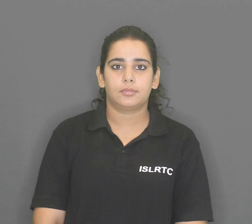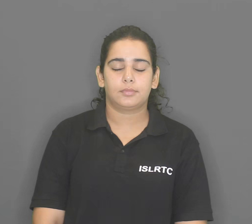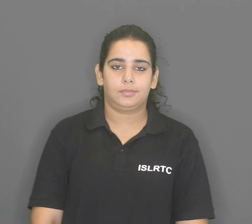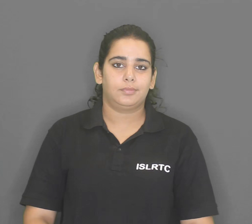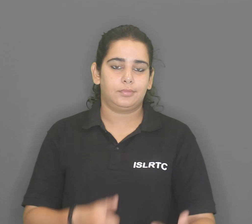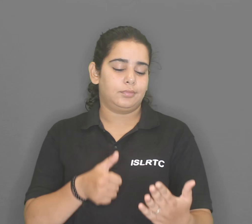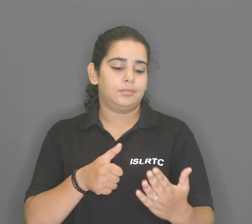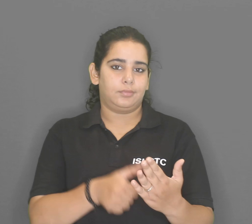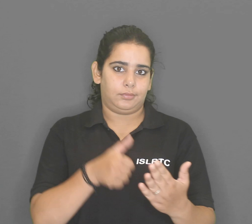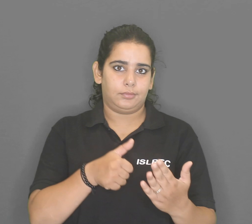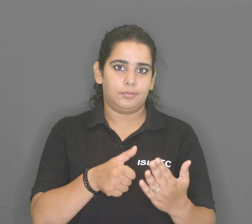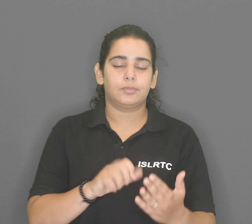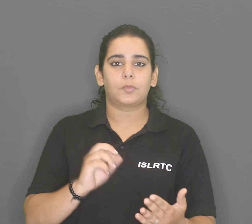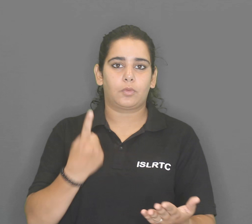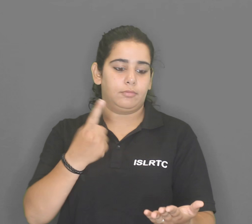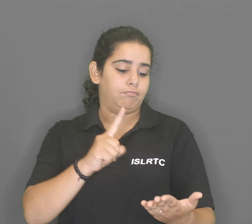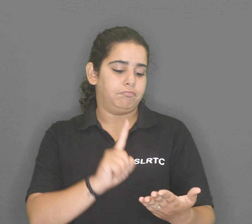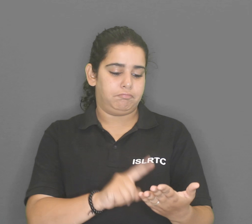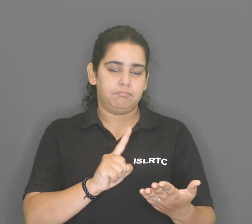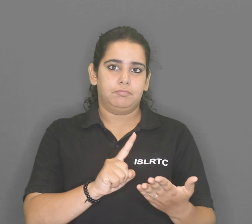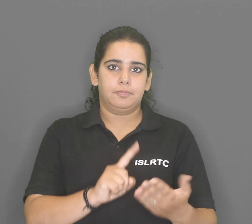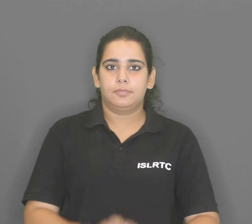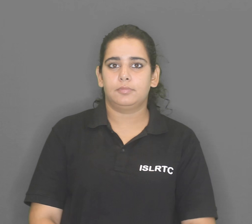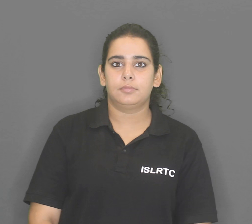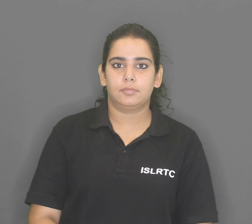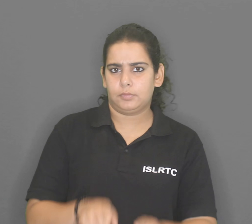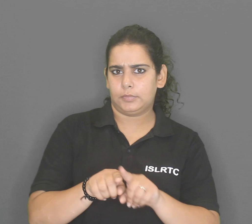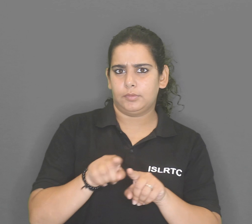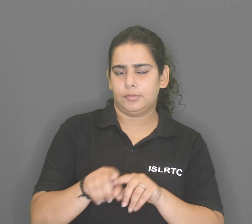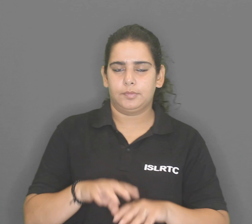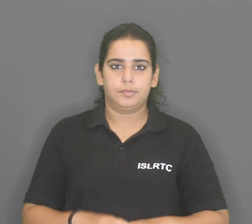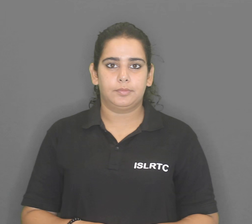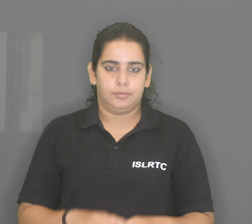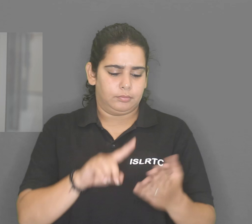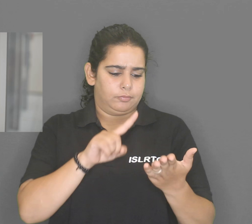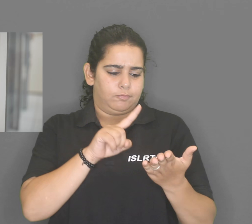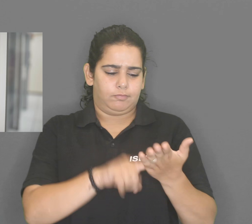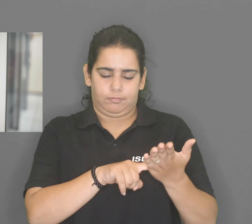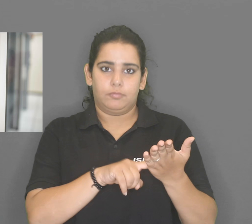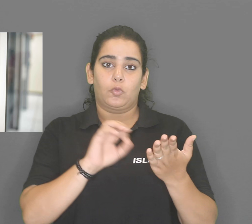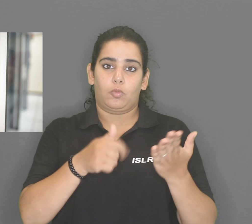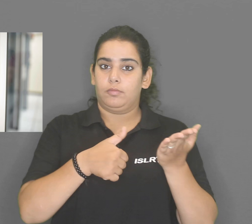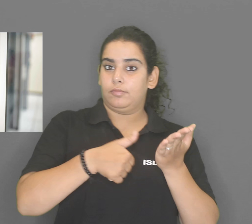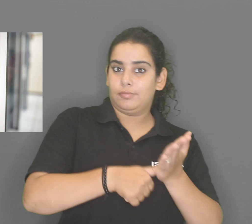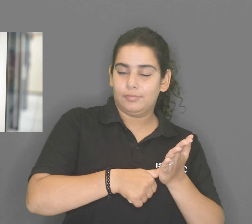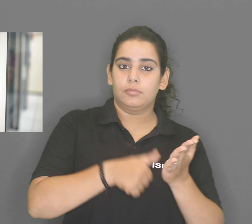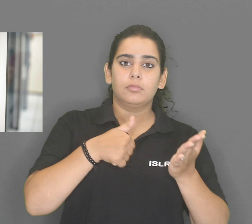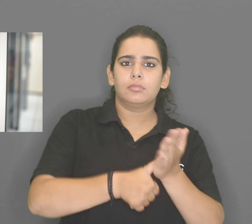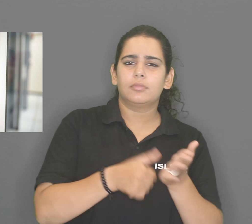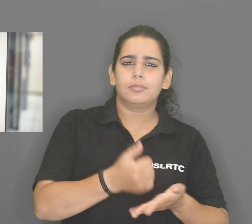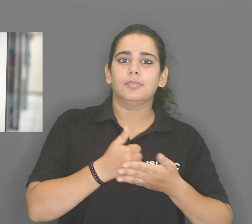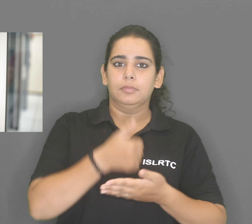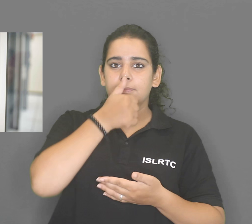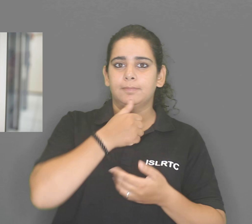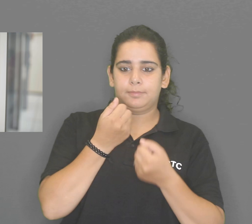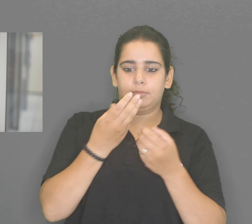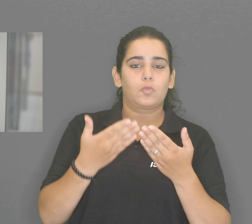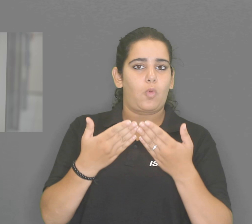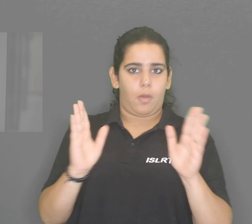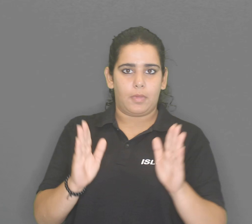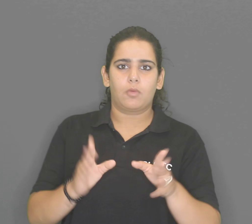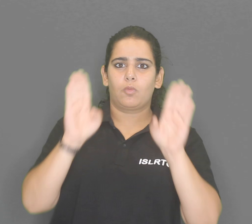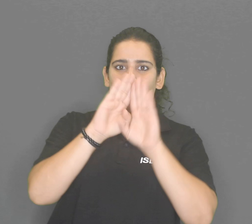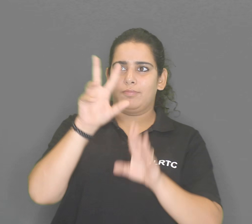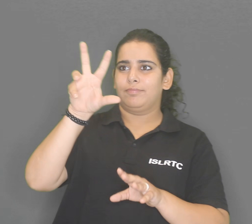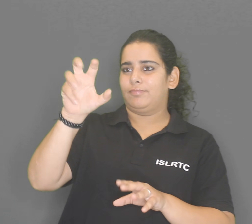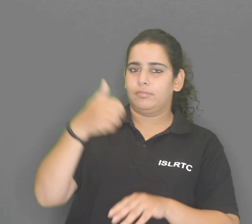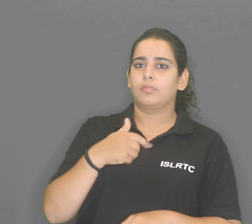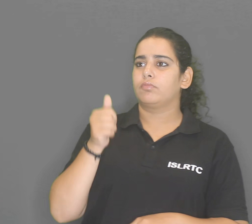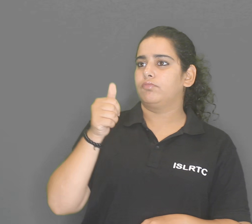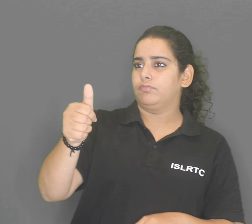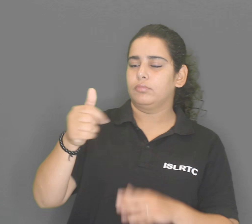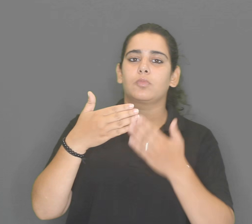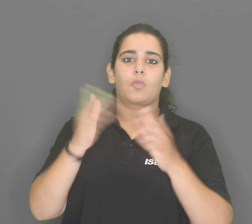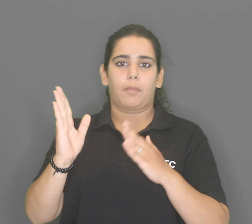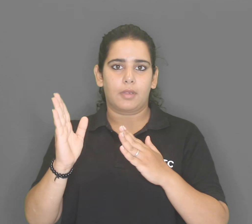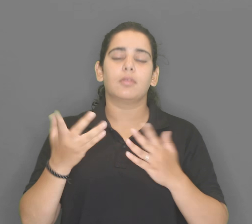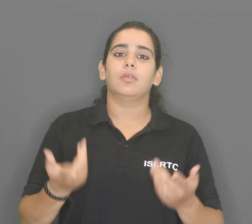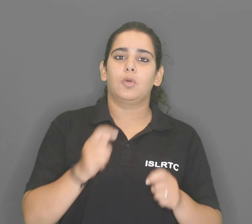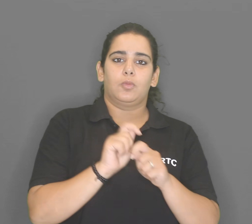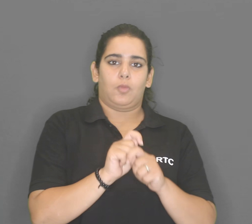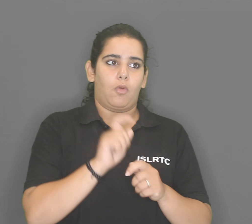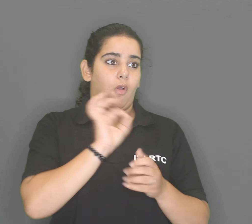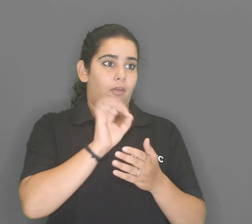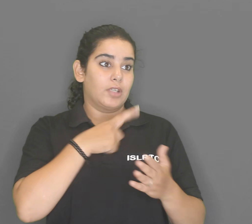Biometric Authentication A security process that uses biometric data, such as fingerprints or facial recognition, to verify the identity of passengers or drivers